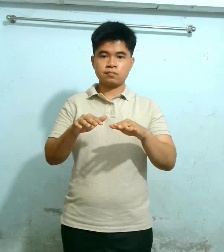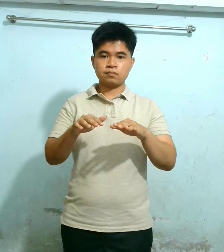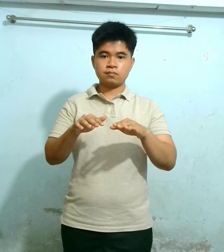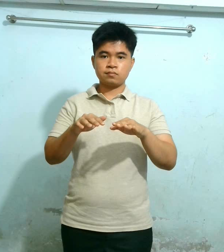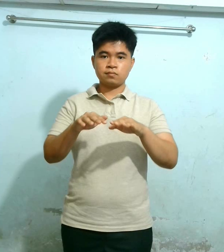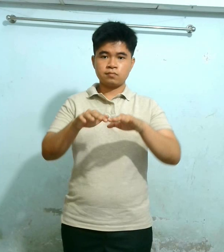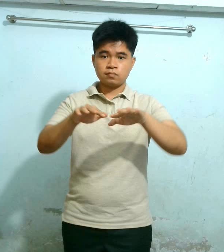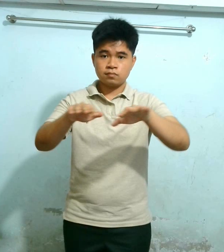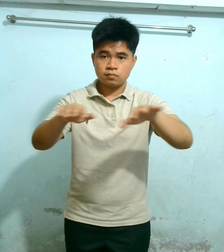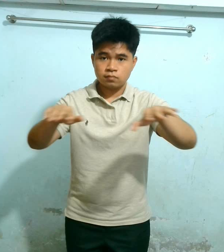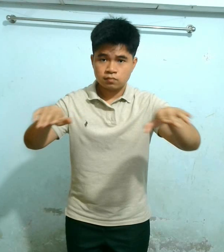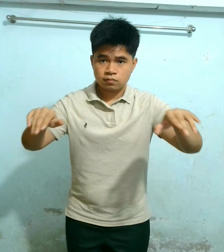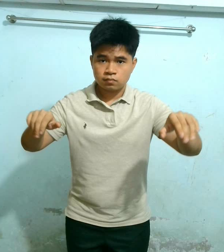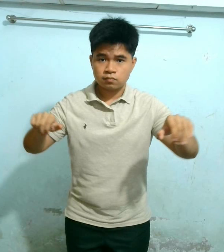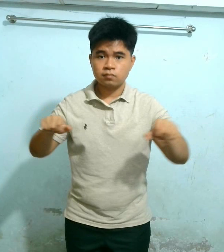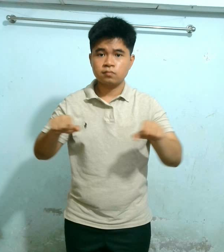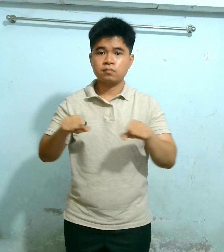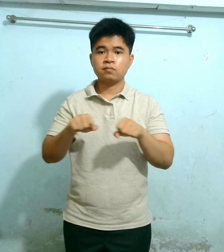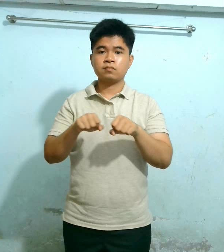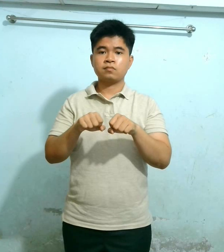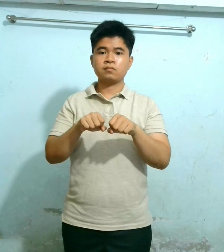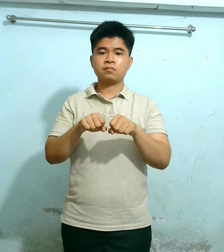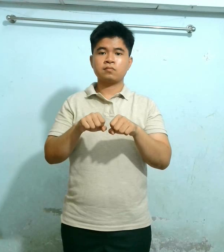boi